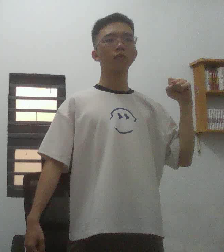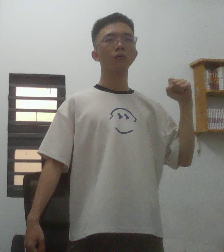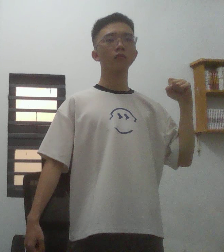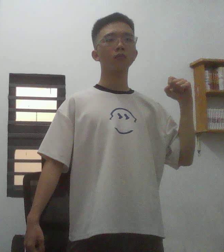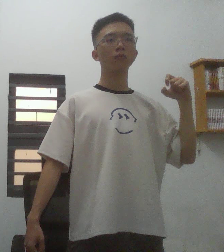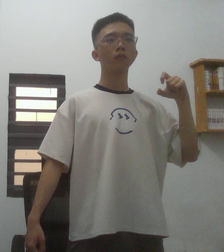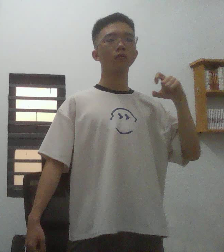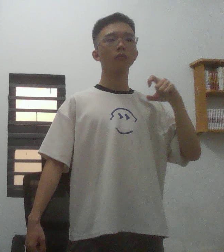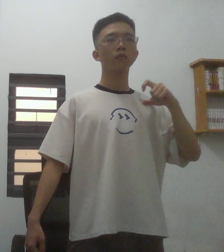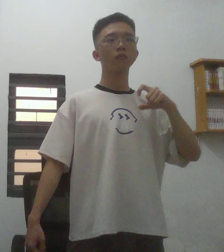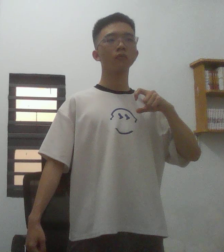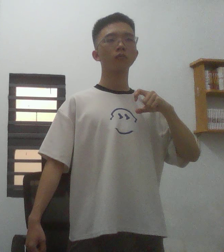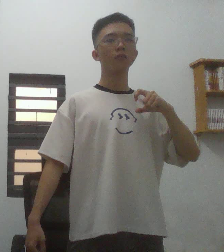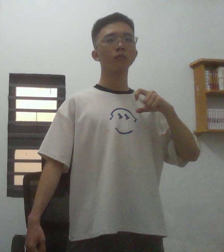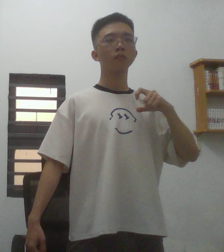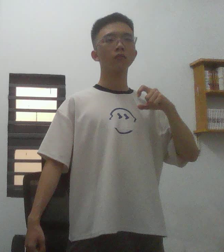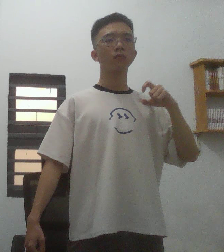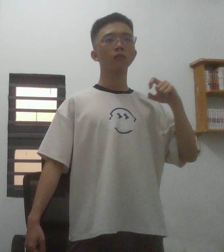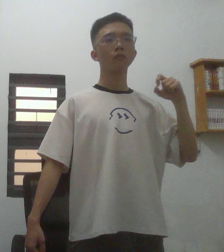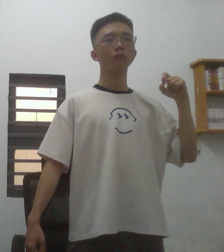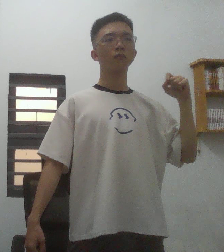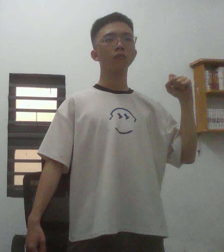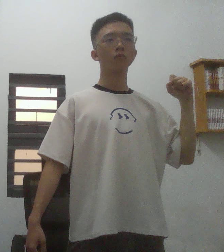giau co